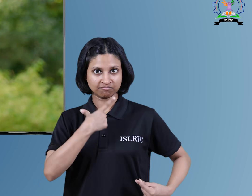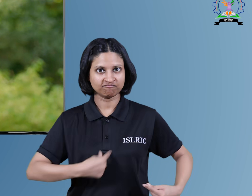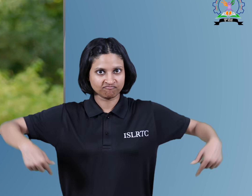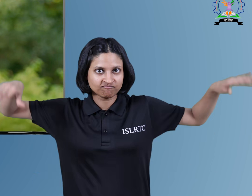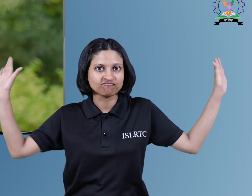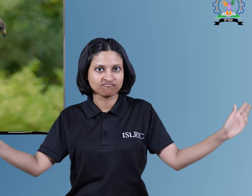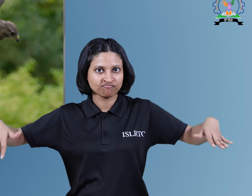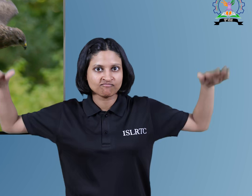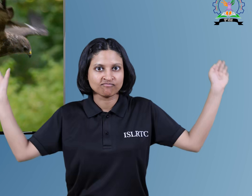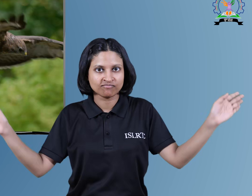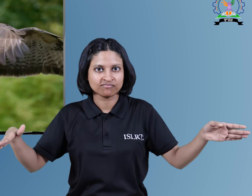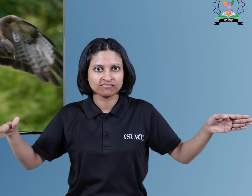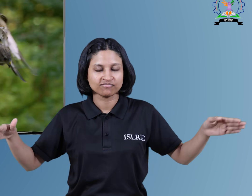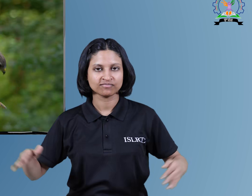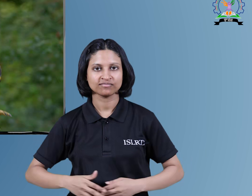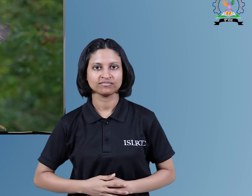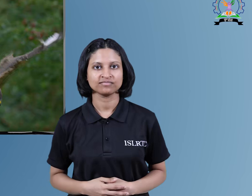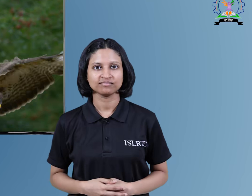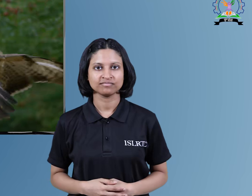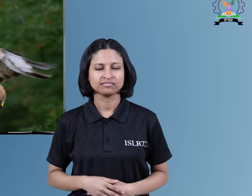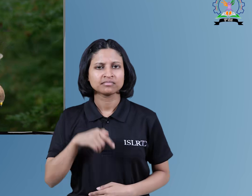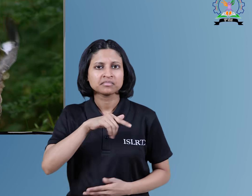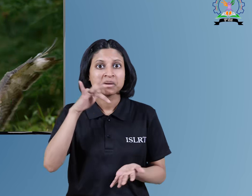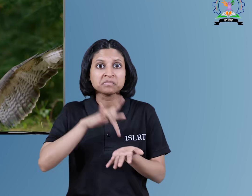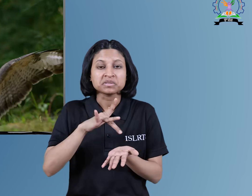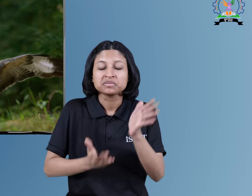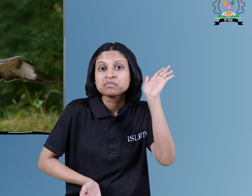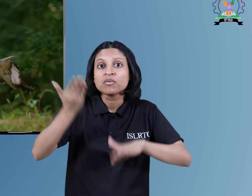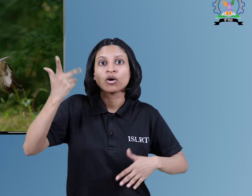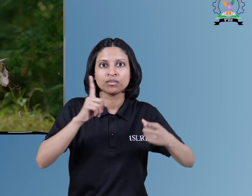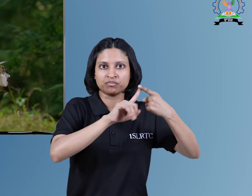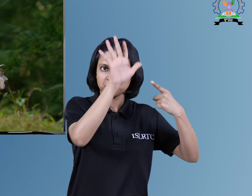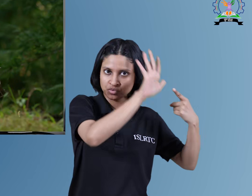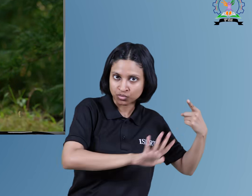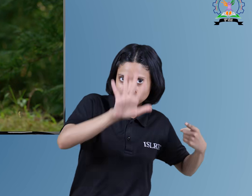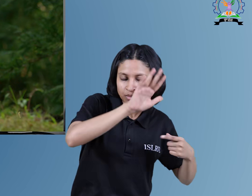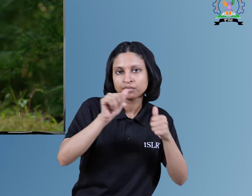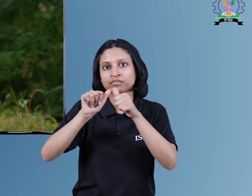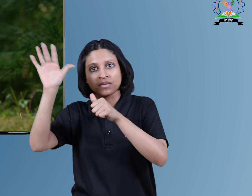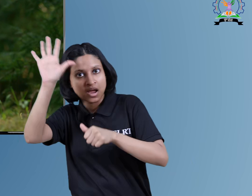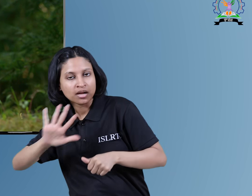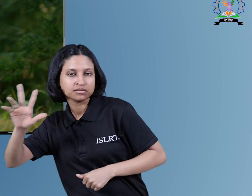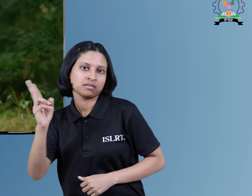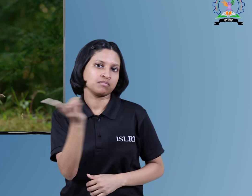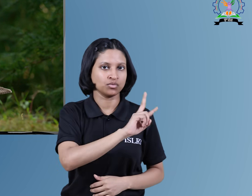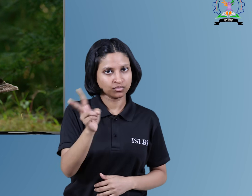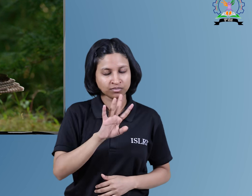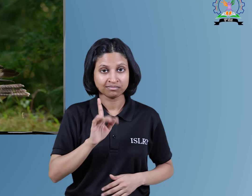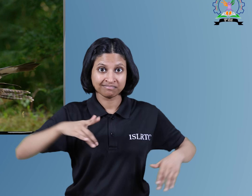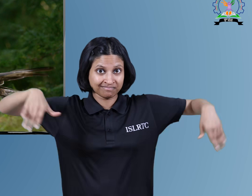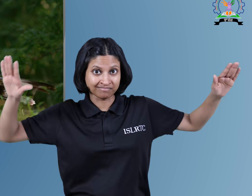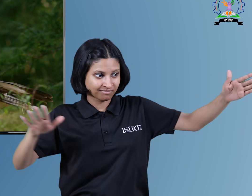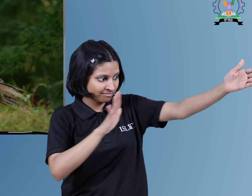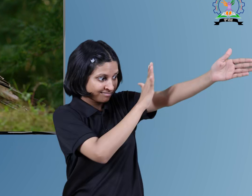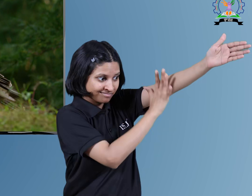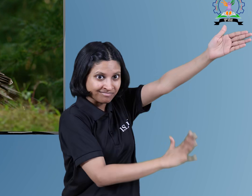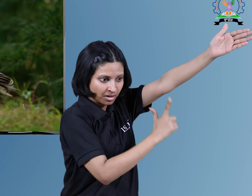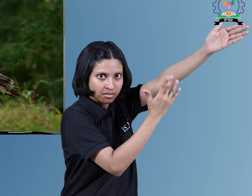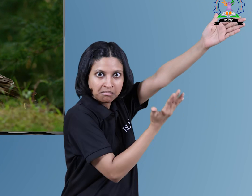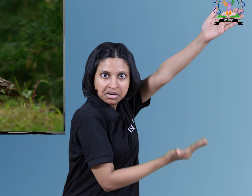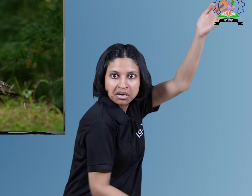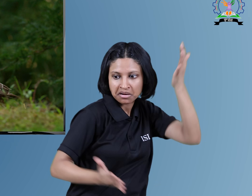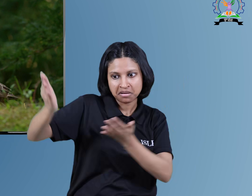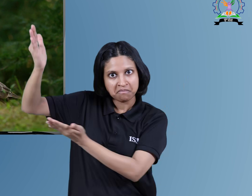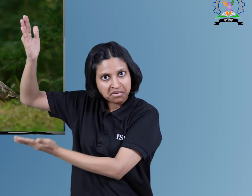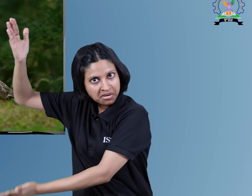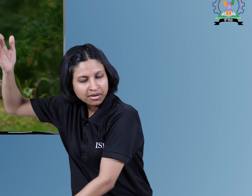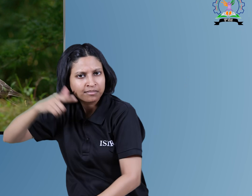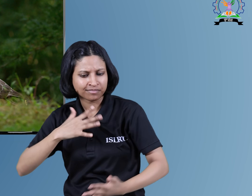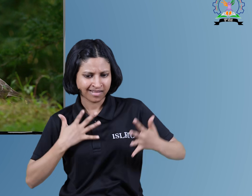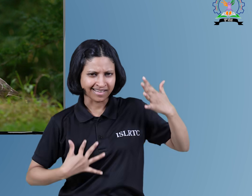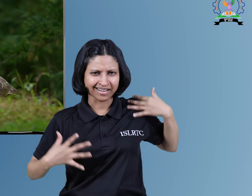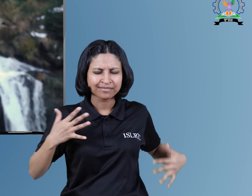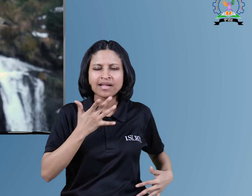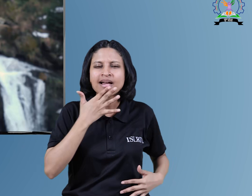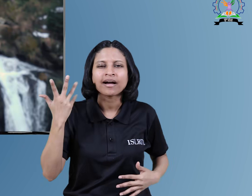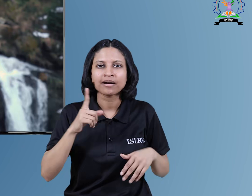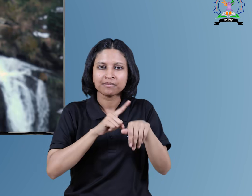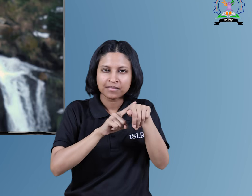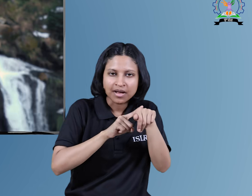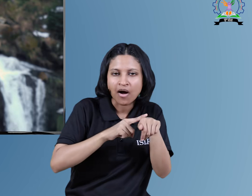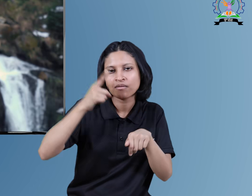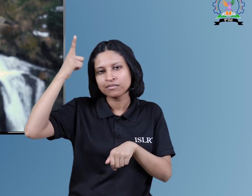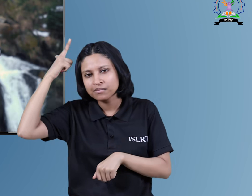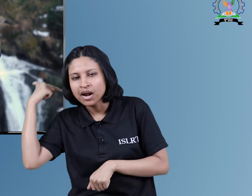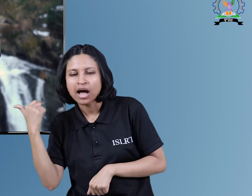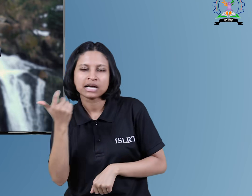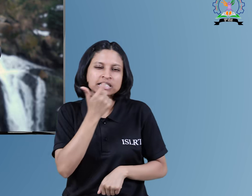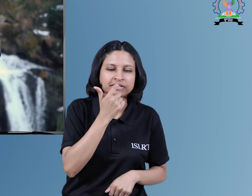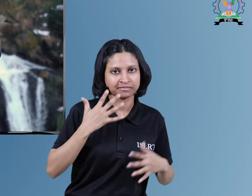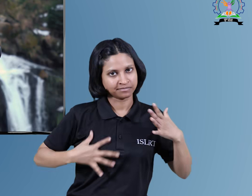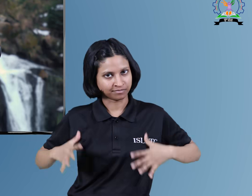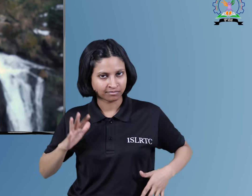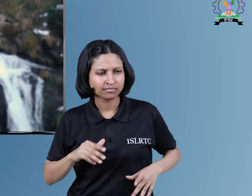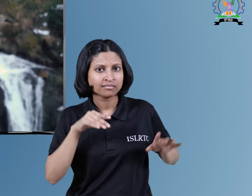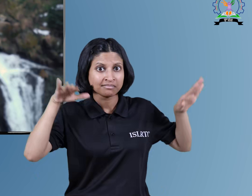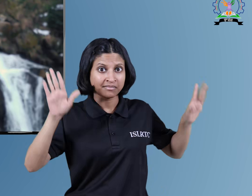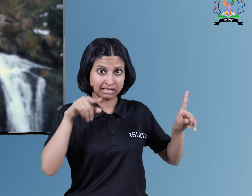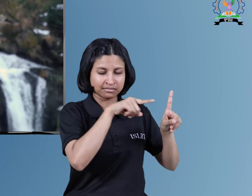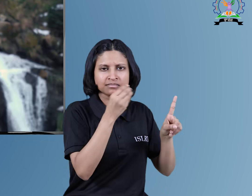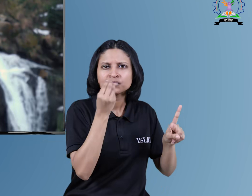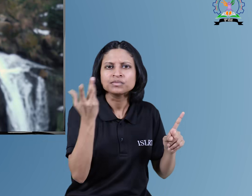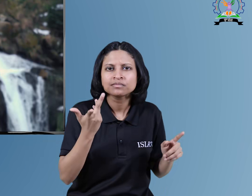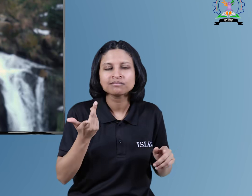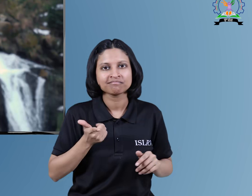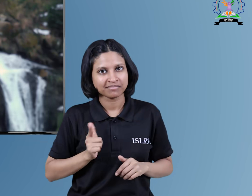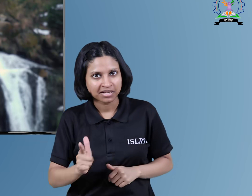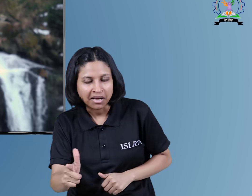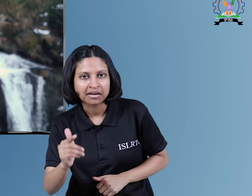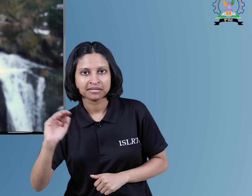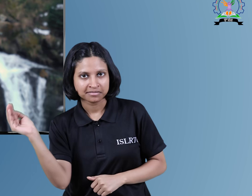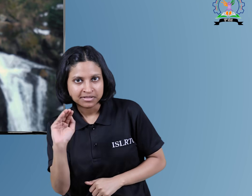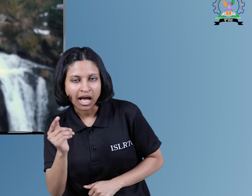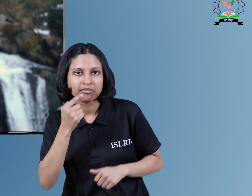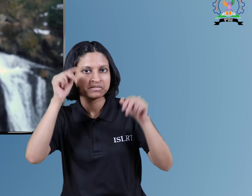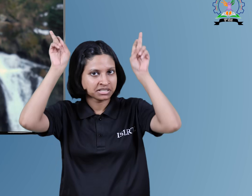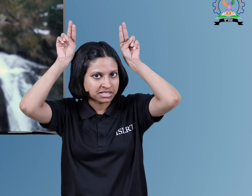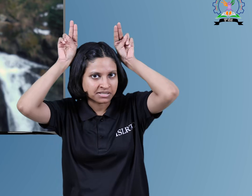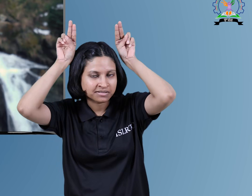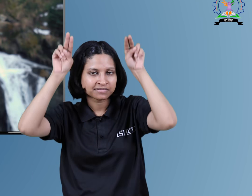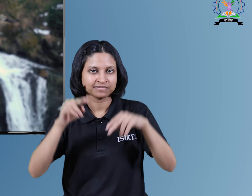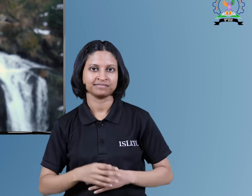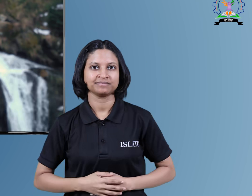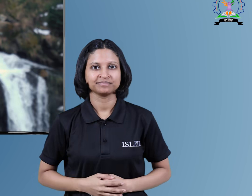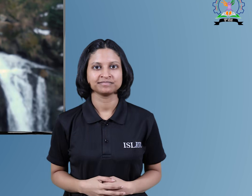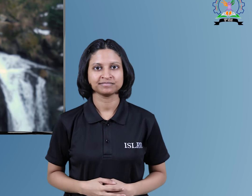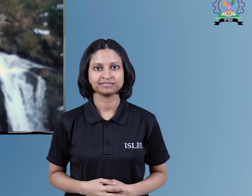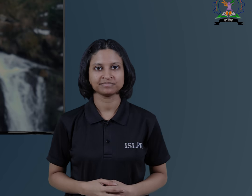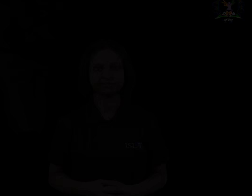Buzzard found bird in Europe and Asia. Characterized by its varied colored feathers and broad wings. It preys on snakes, rats, and rabbits.